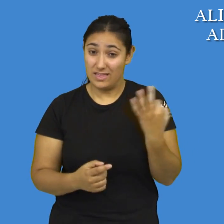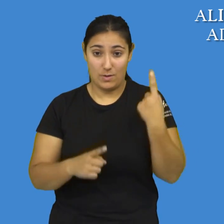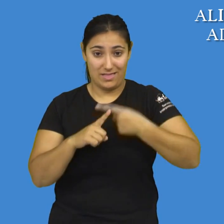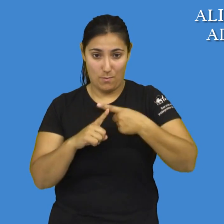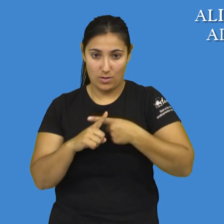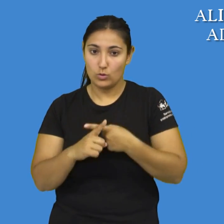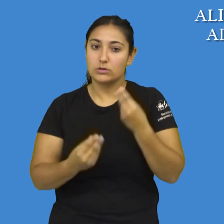nivel